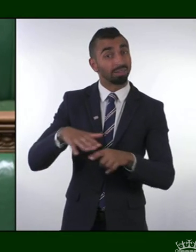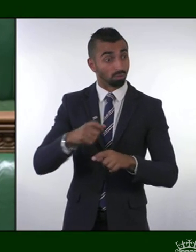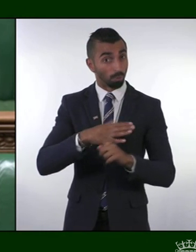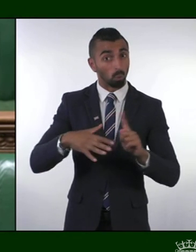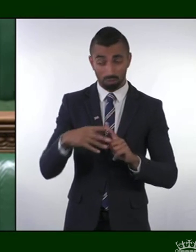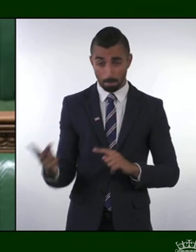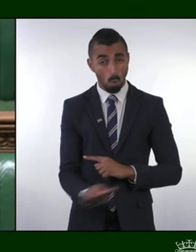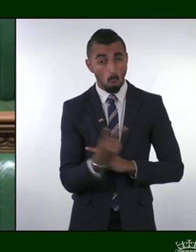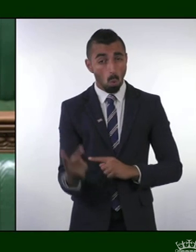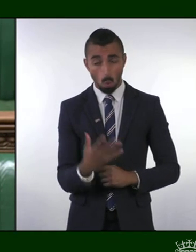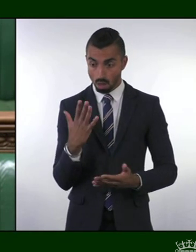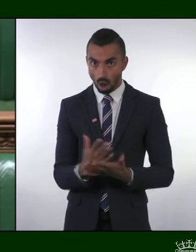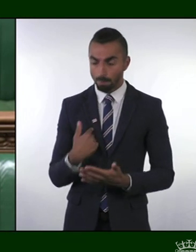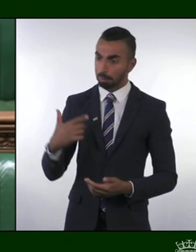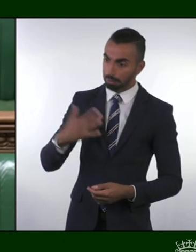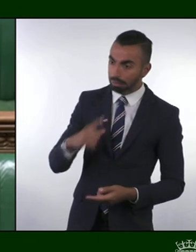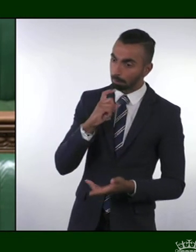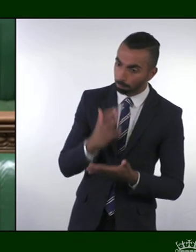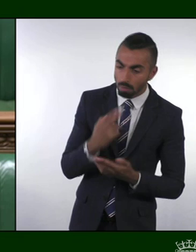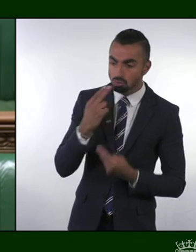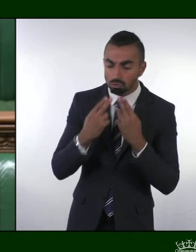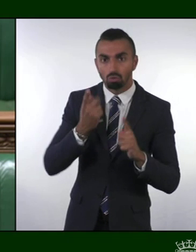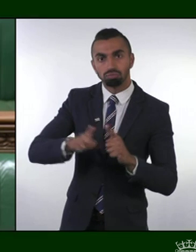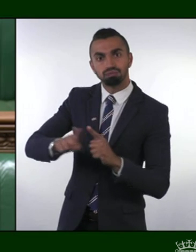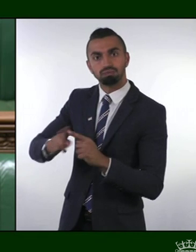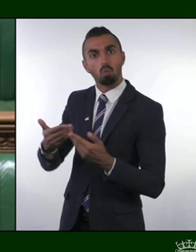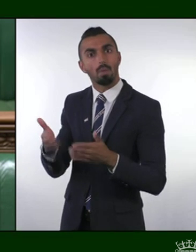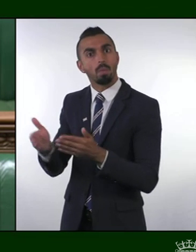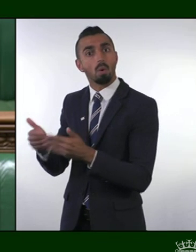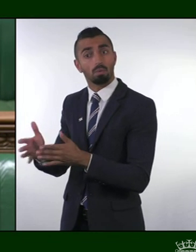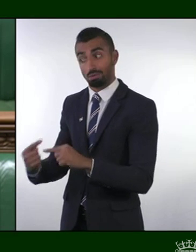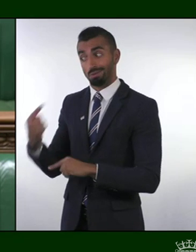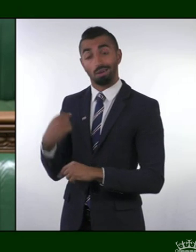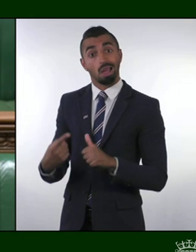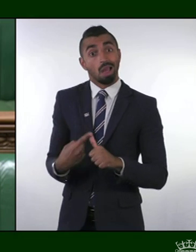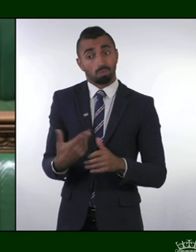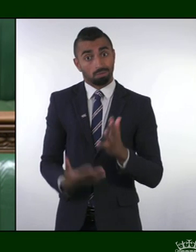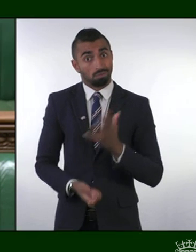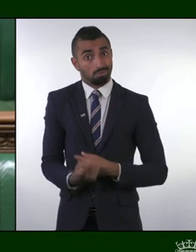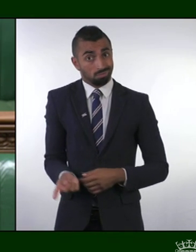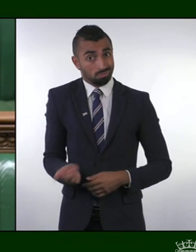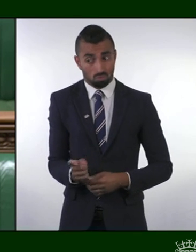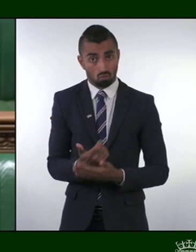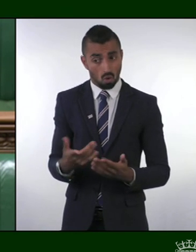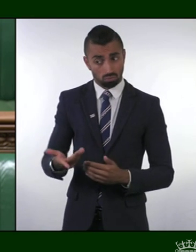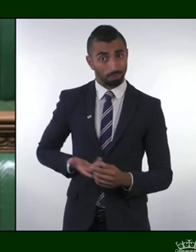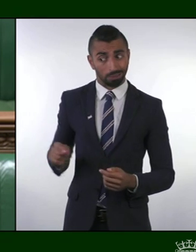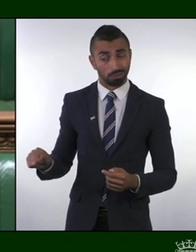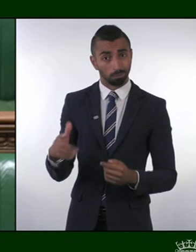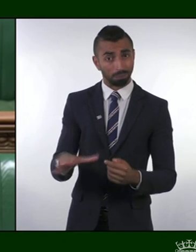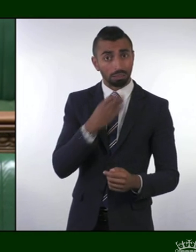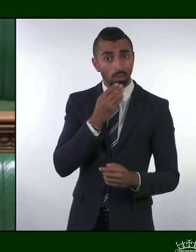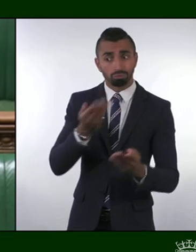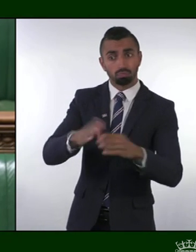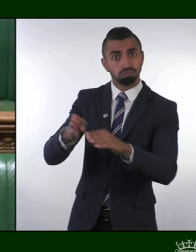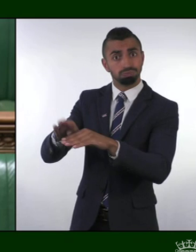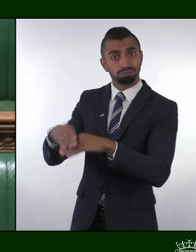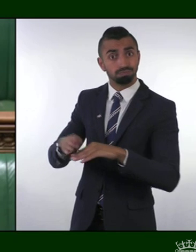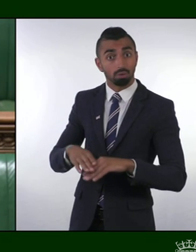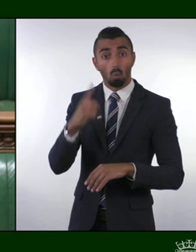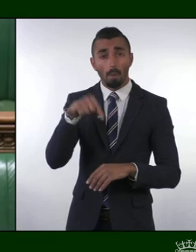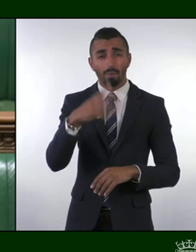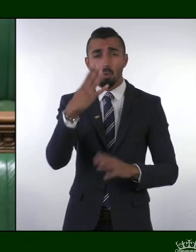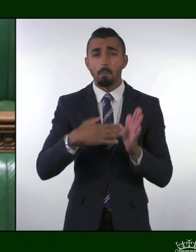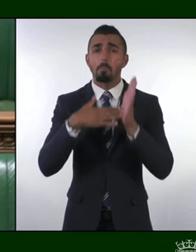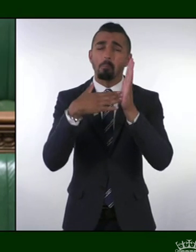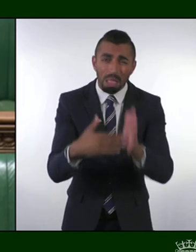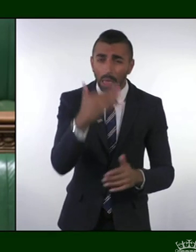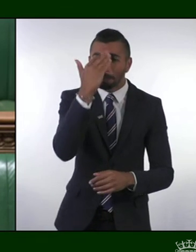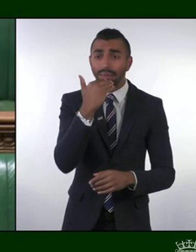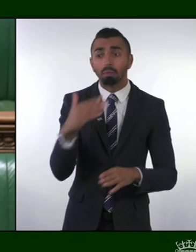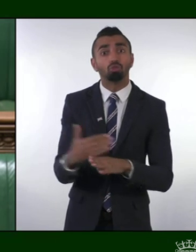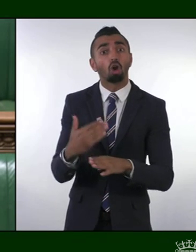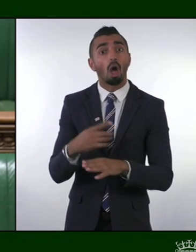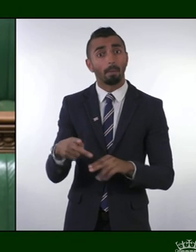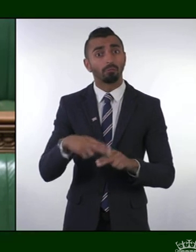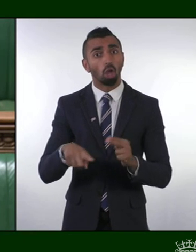Some 80% of hospitality firms temporarily stopped trading in April and 1.4 million workers have been furloughed—the highest proportions of any sector.